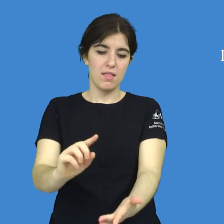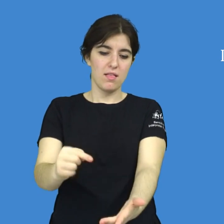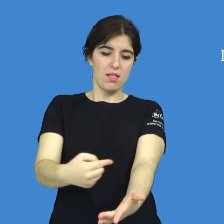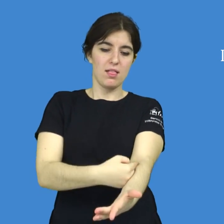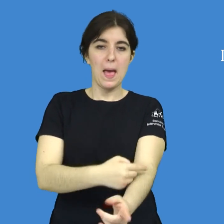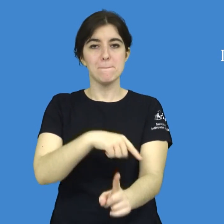vacuna